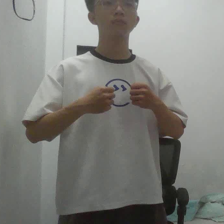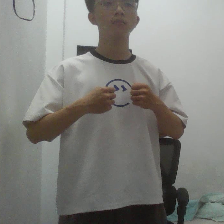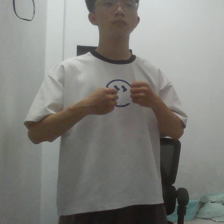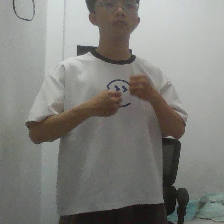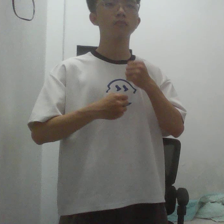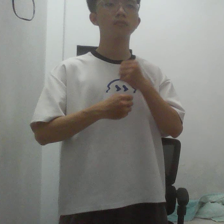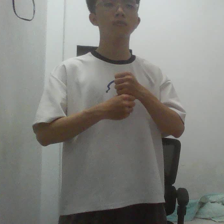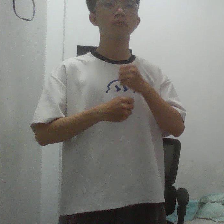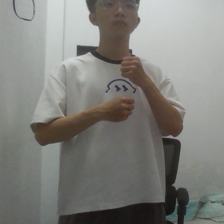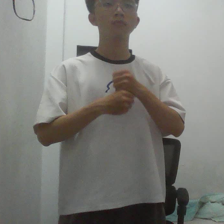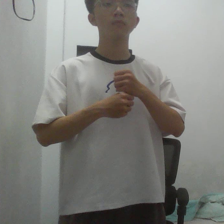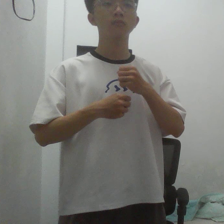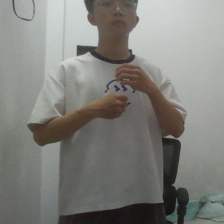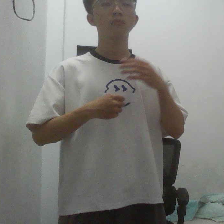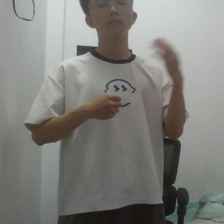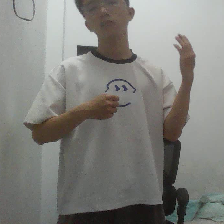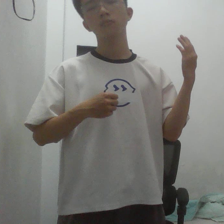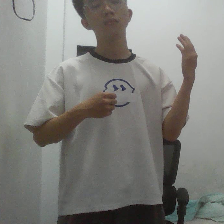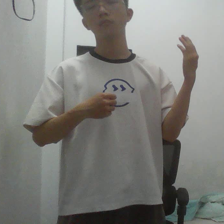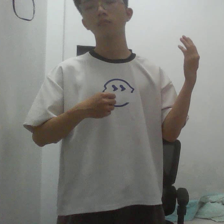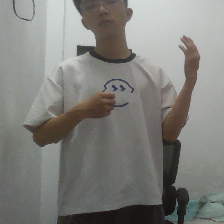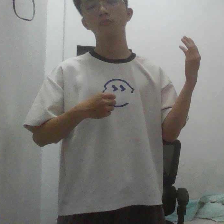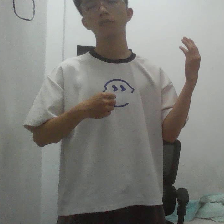that nghiep